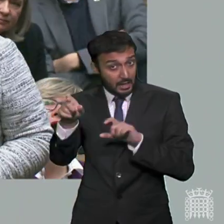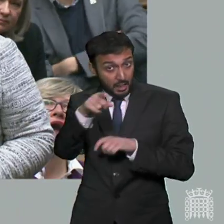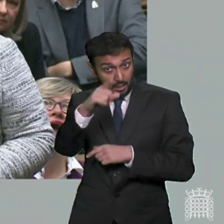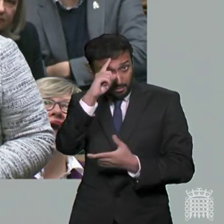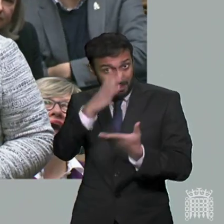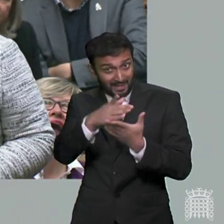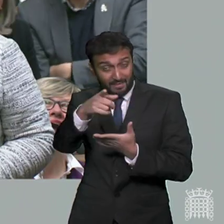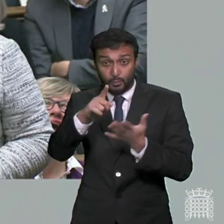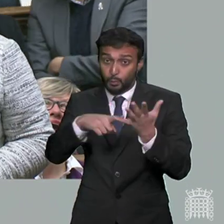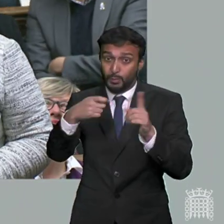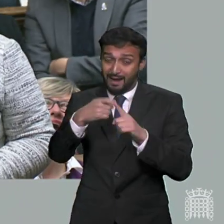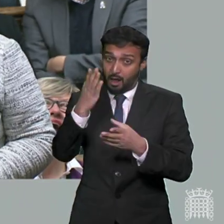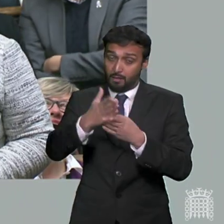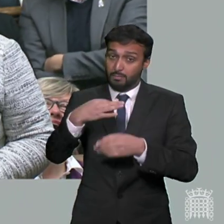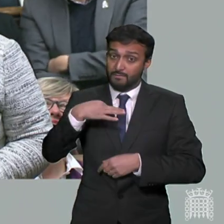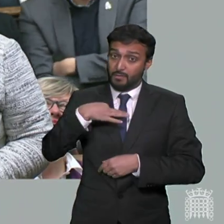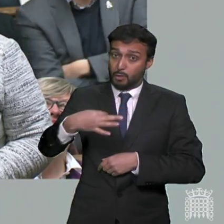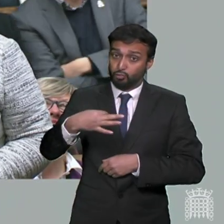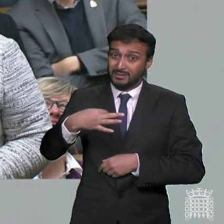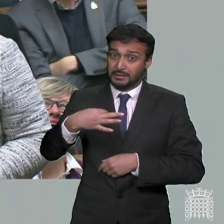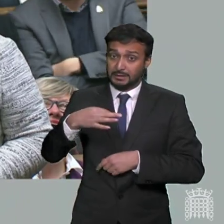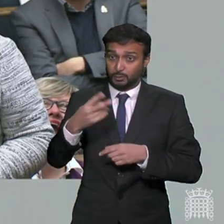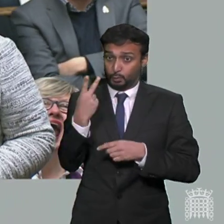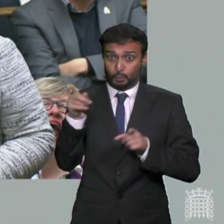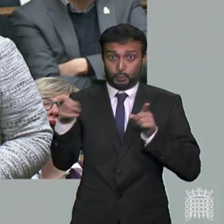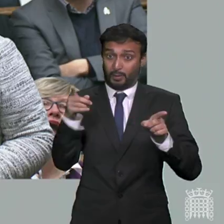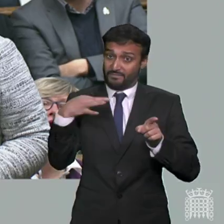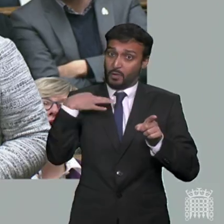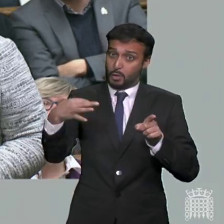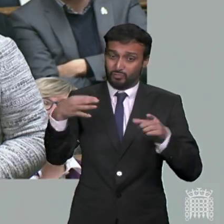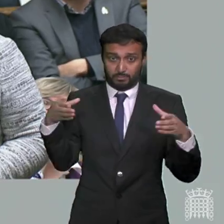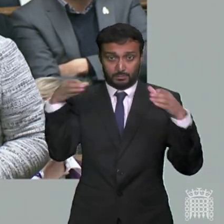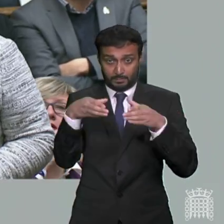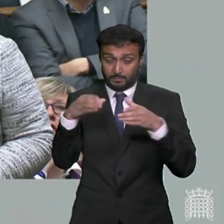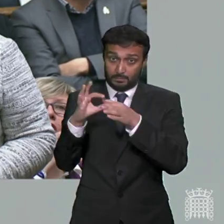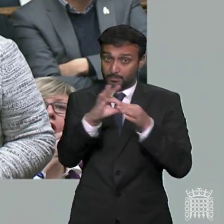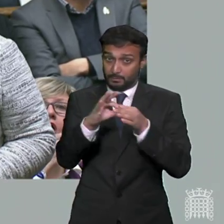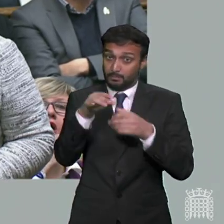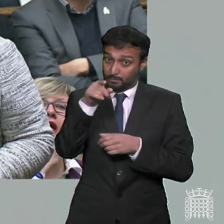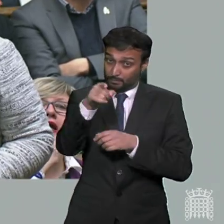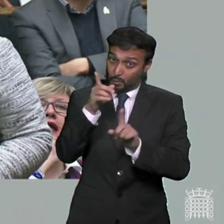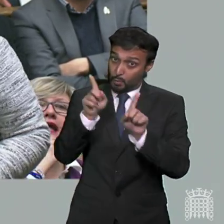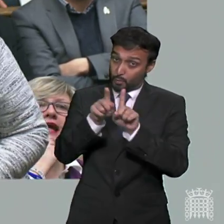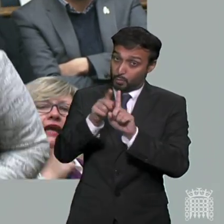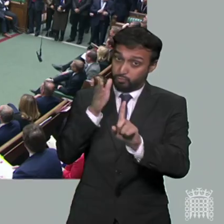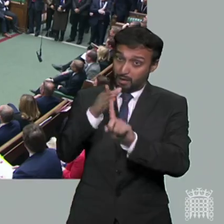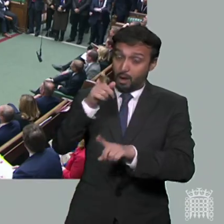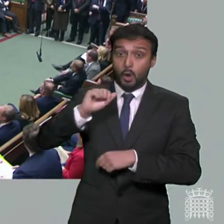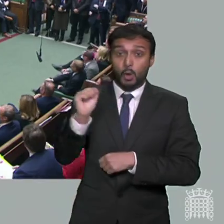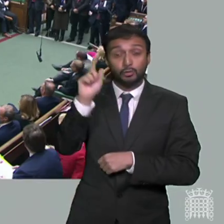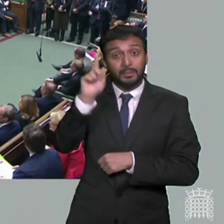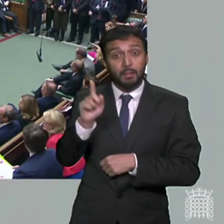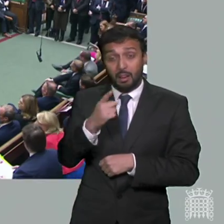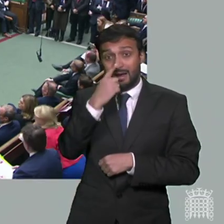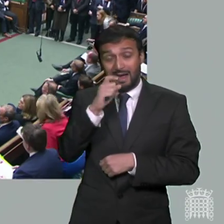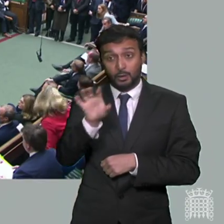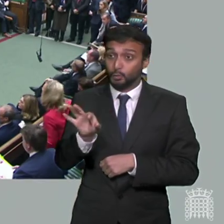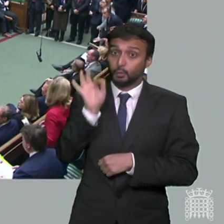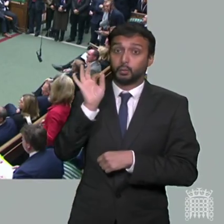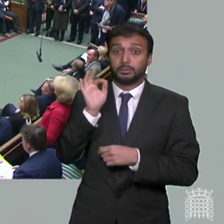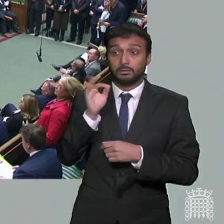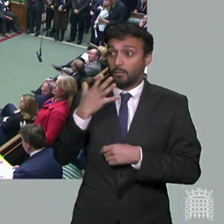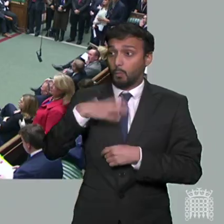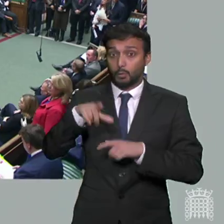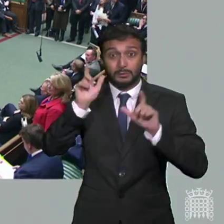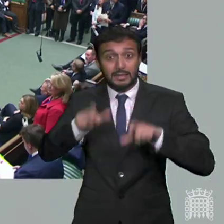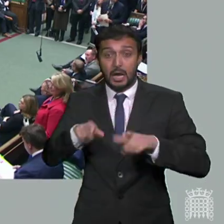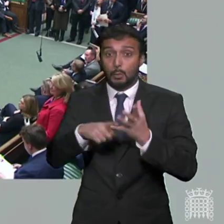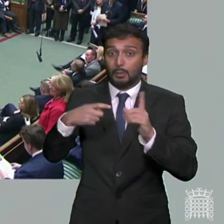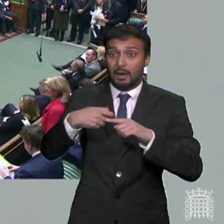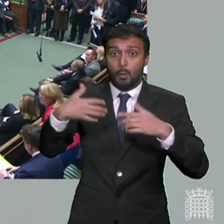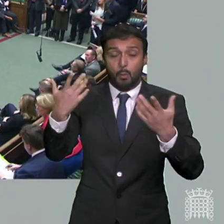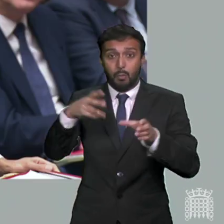If so, can he explain the democratic route by which the people of Scotland can choose whether to stay in it or not?